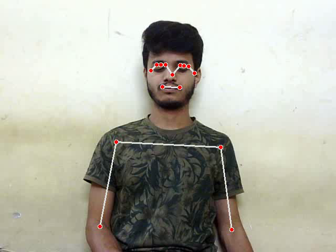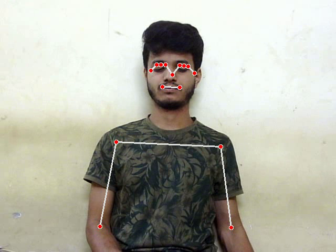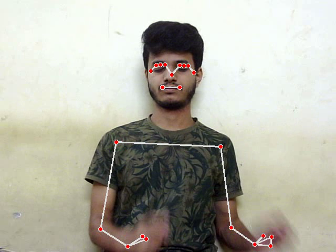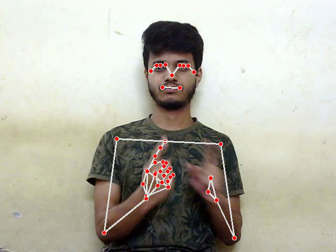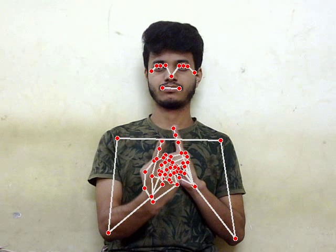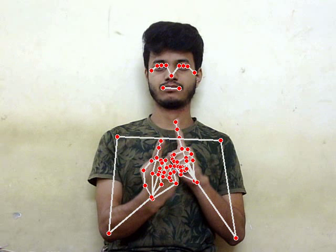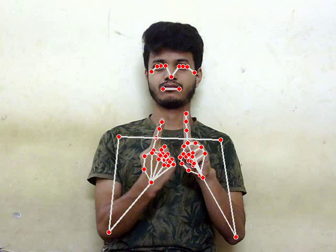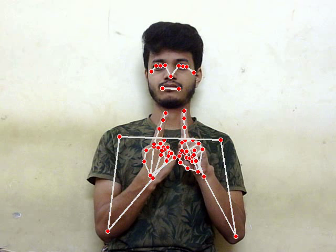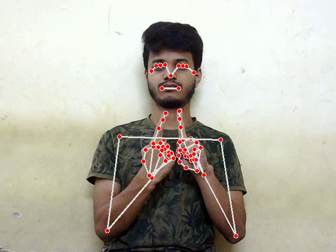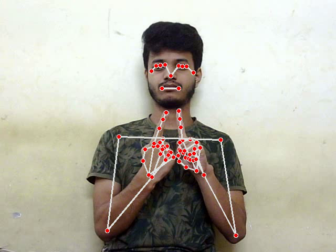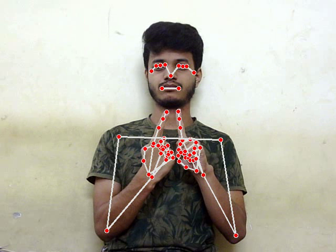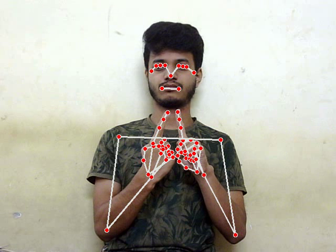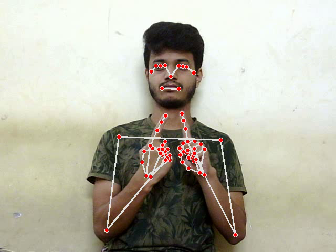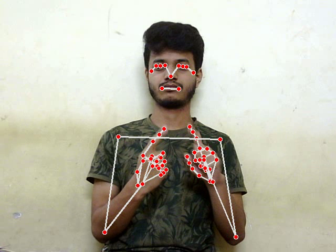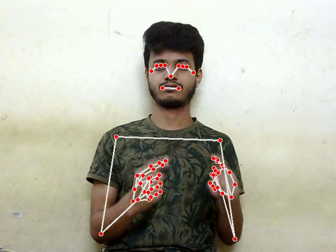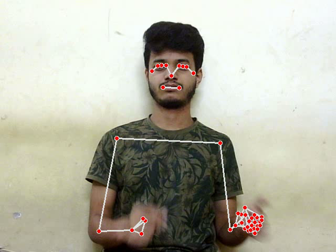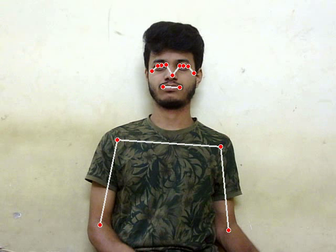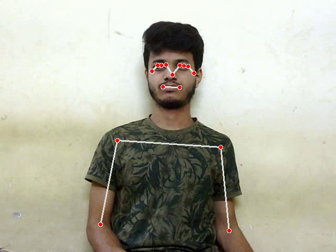meet